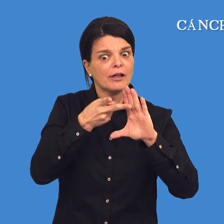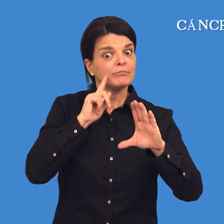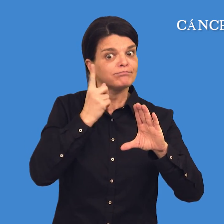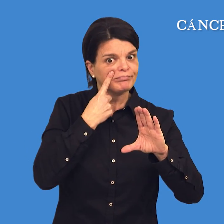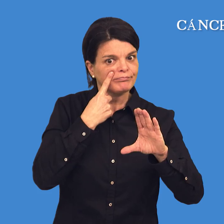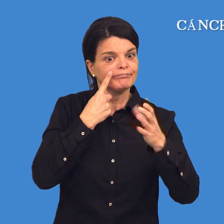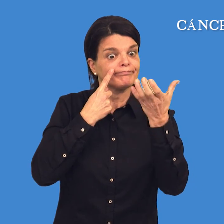descubrir